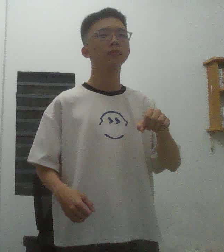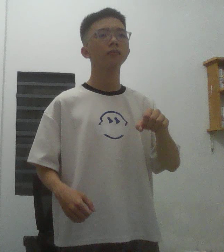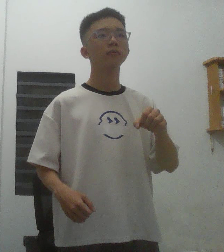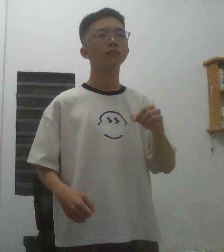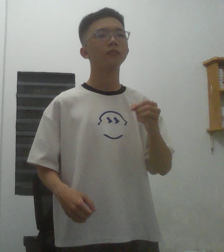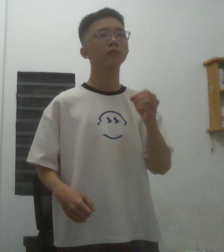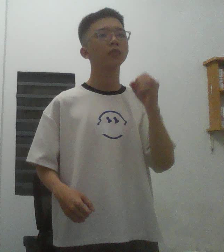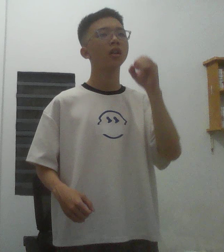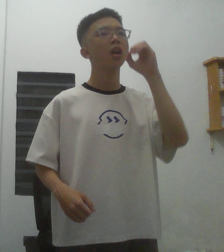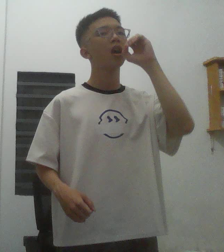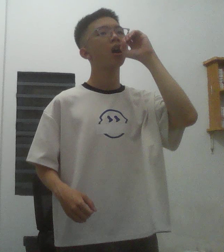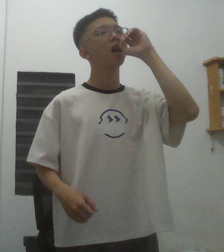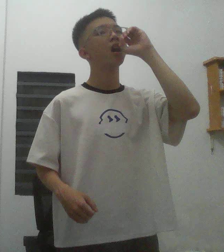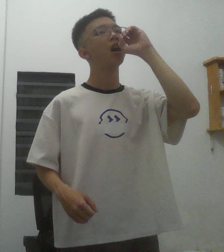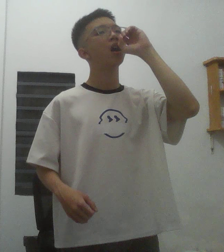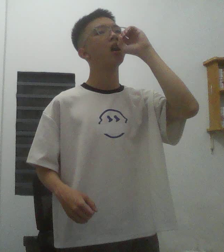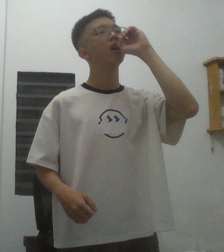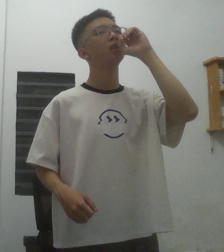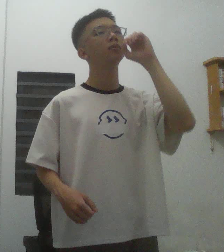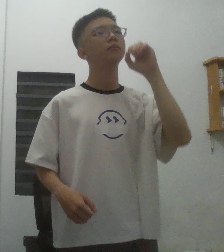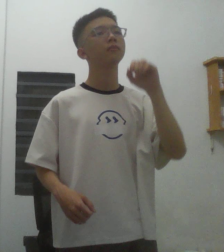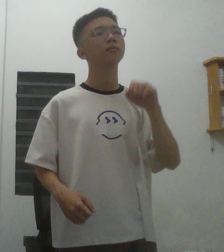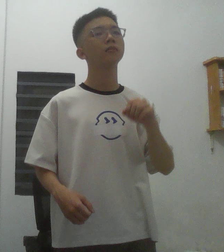uong